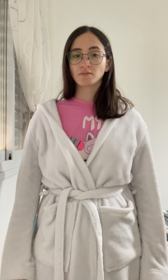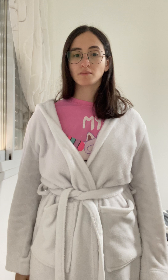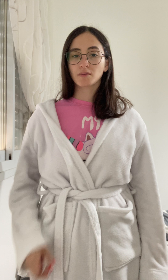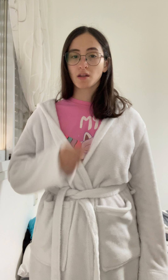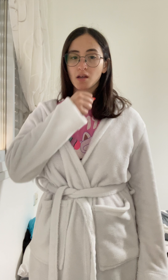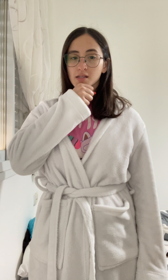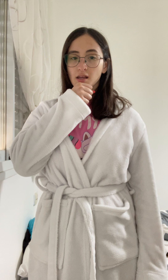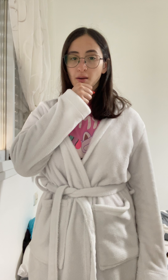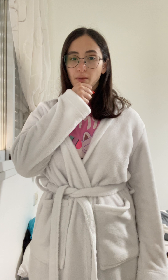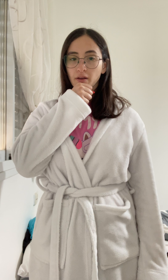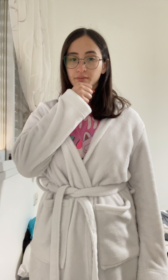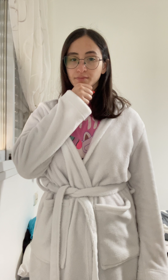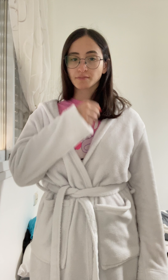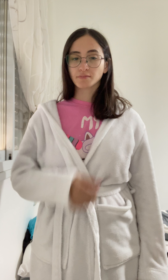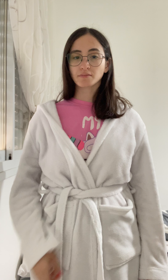סבא